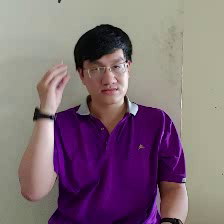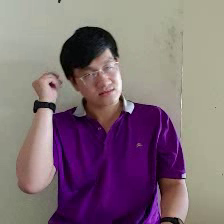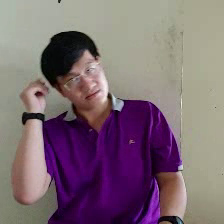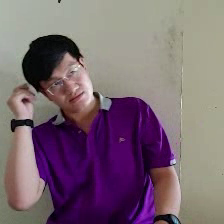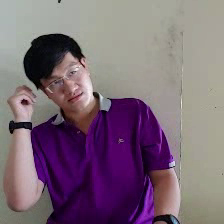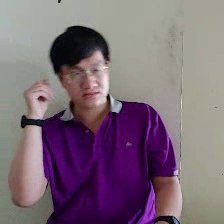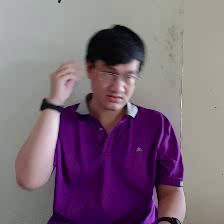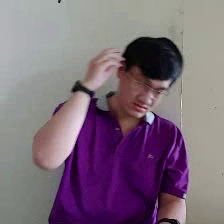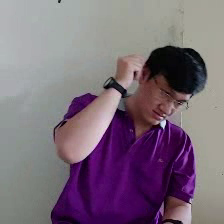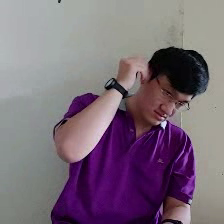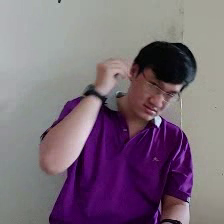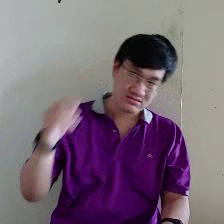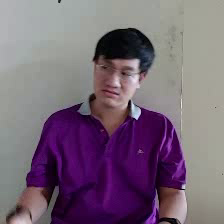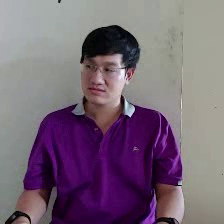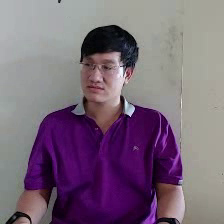Băn khoăn